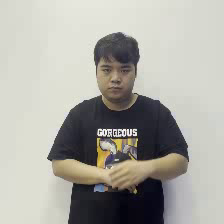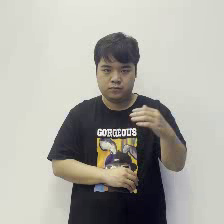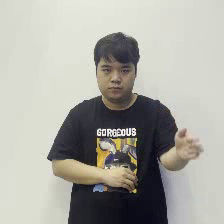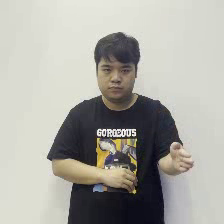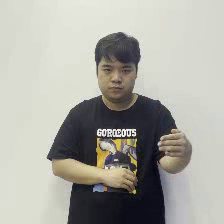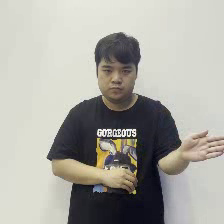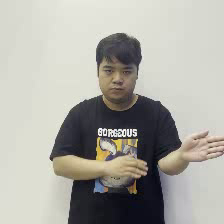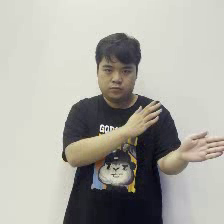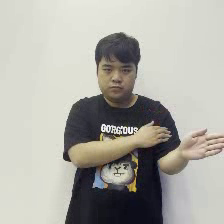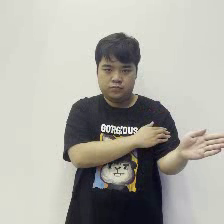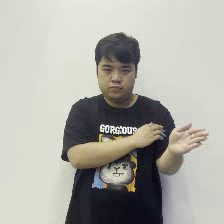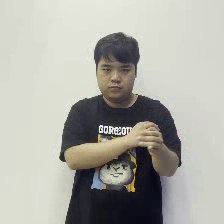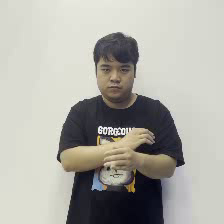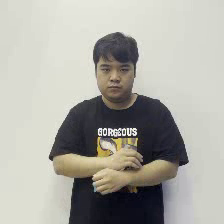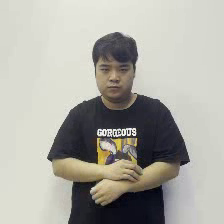Rẽ trái